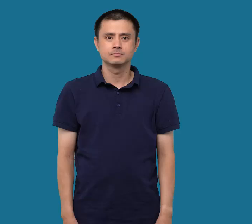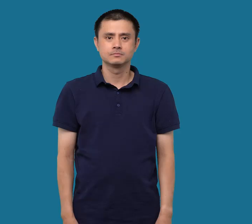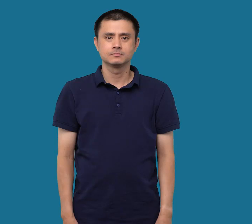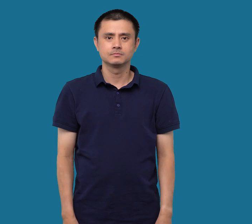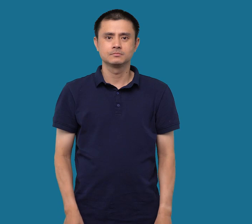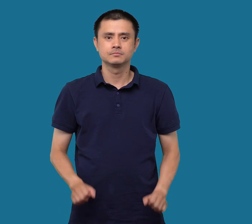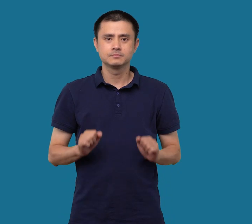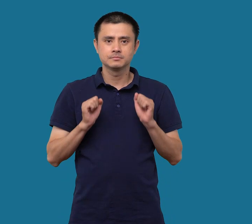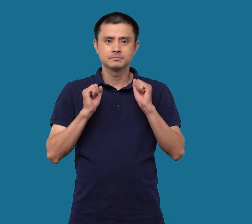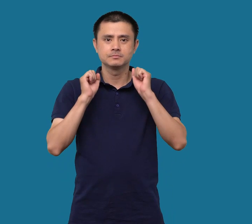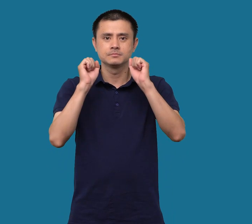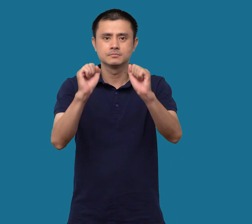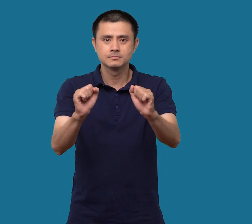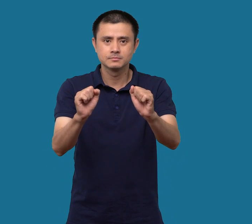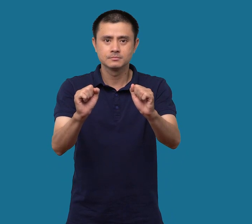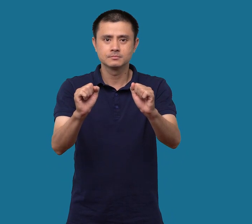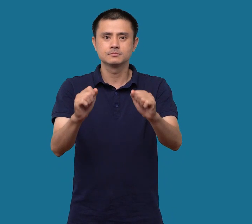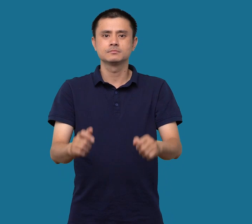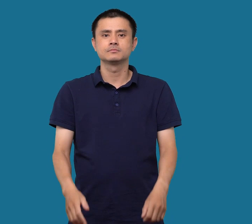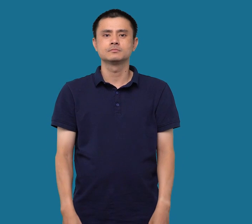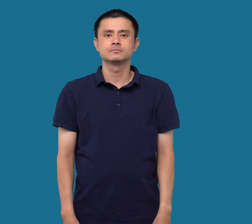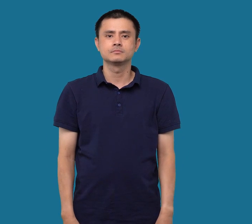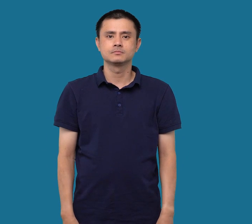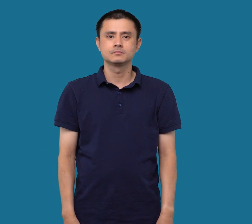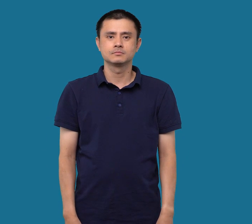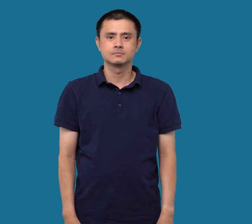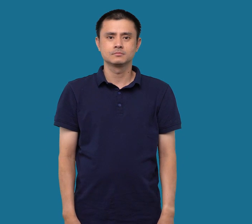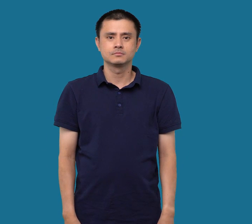ghé thăm